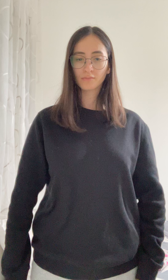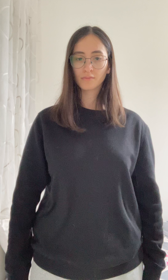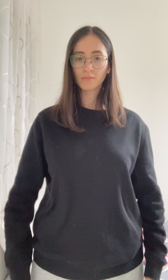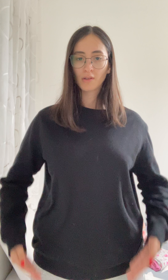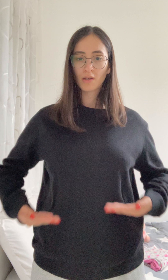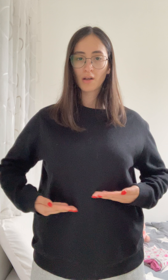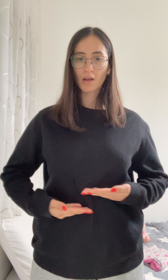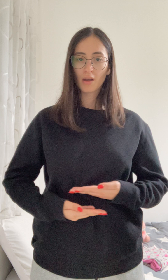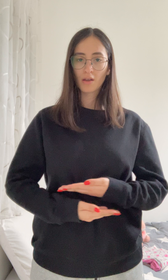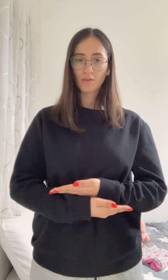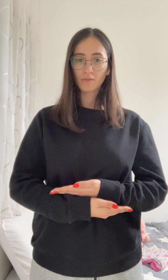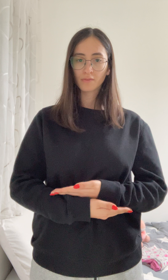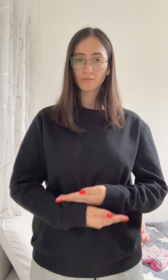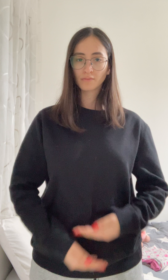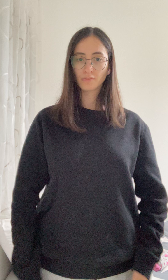רעב